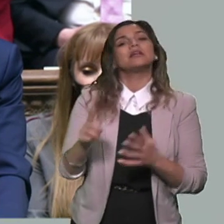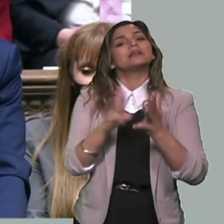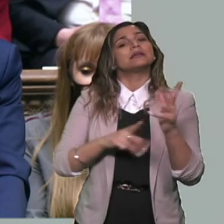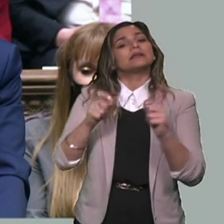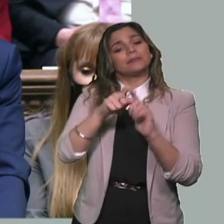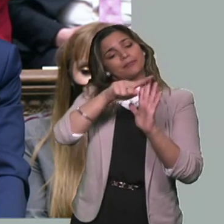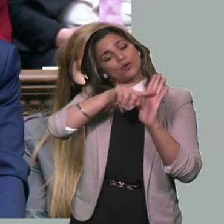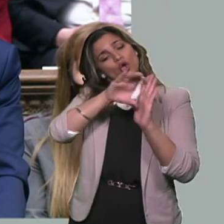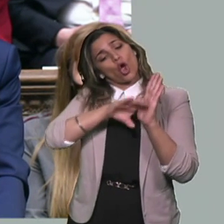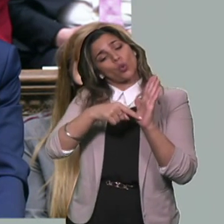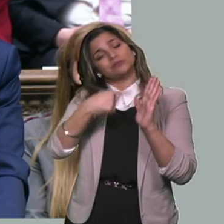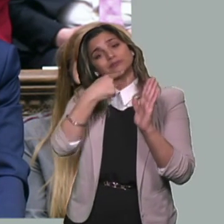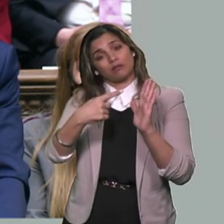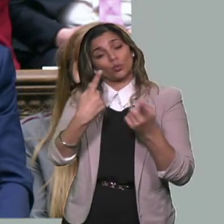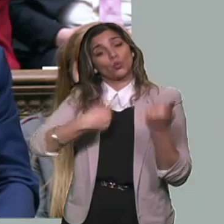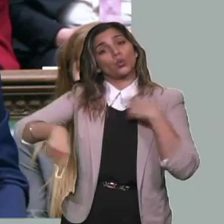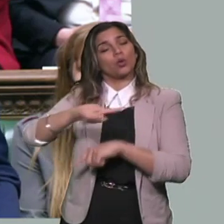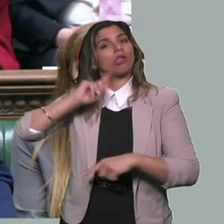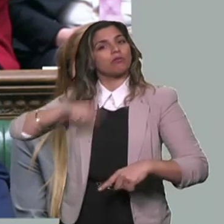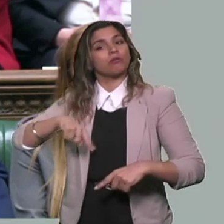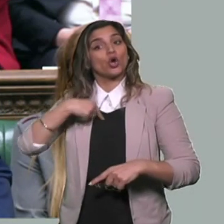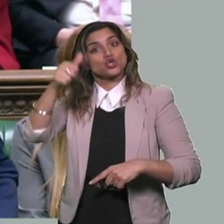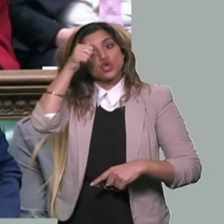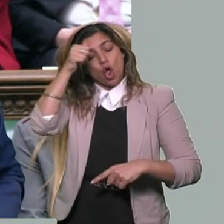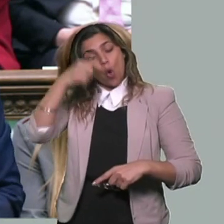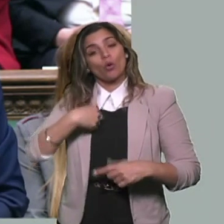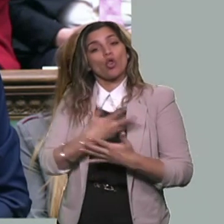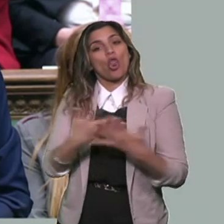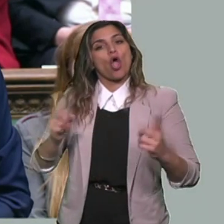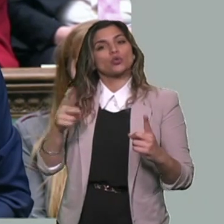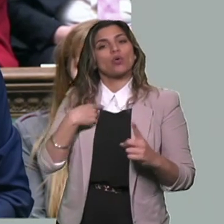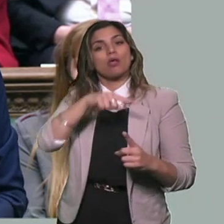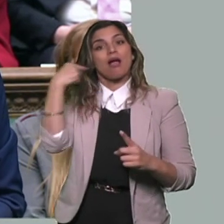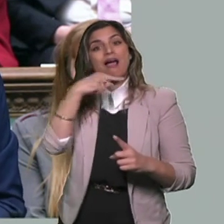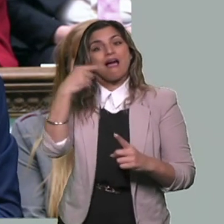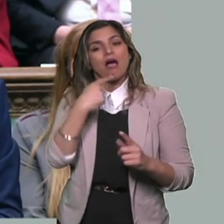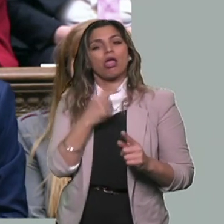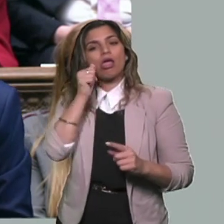“Ministers who knowingly mislead Parliament will be expected to offer their resignation”.